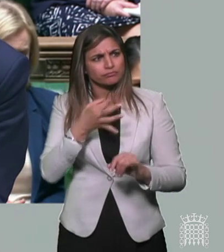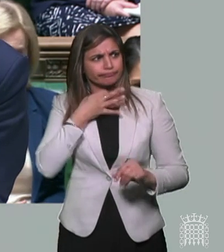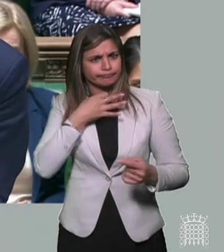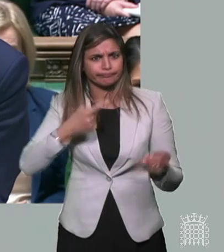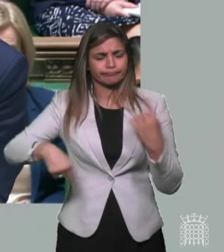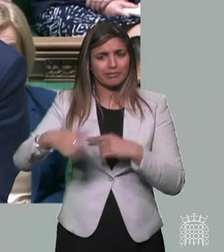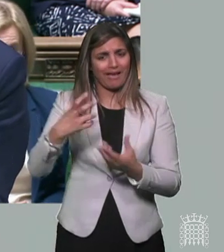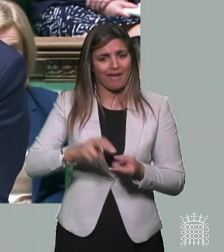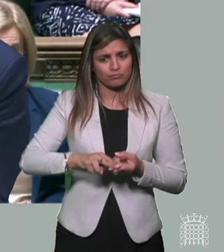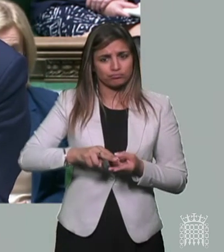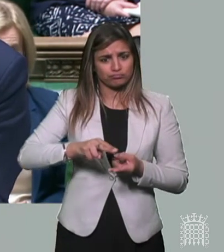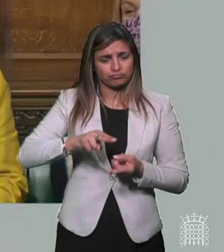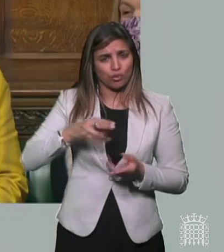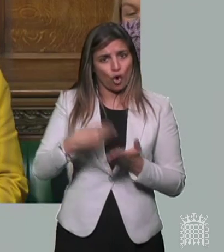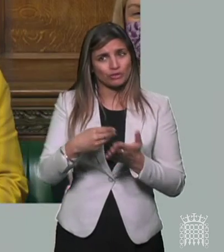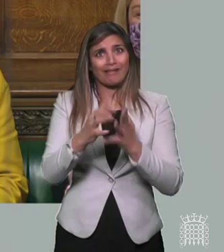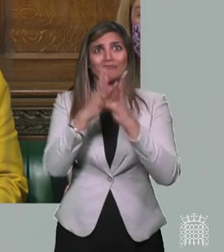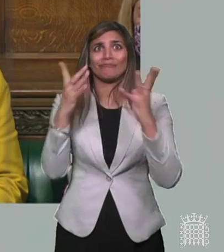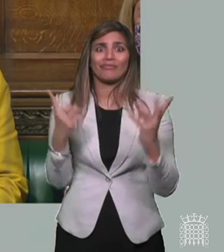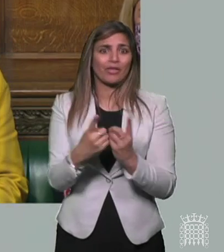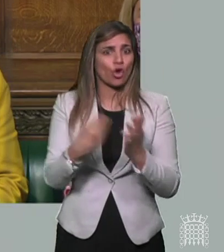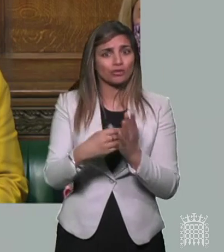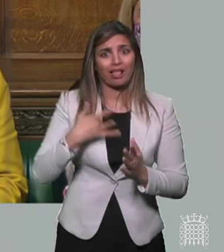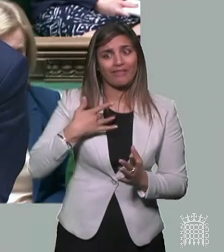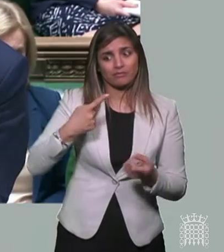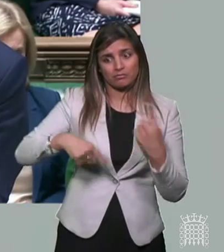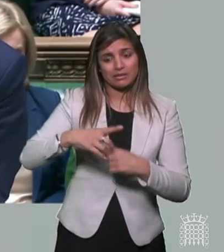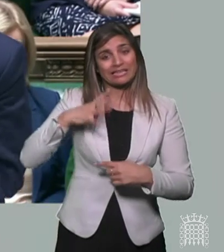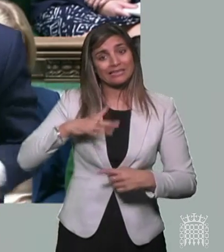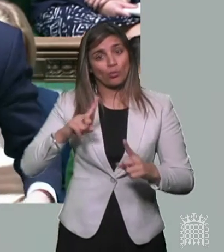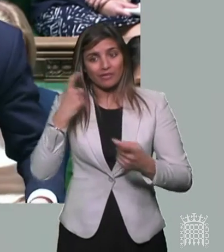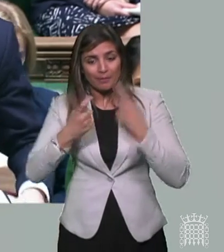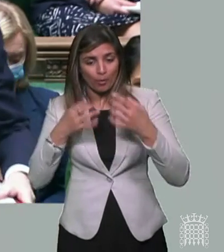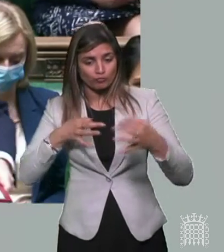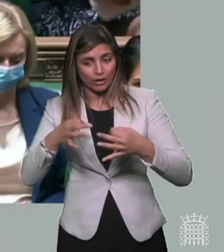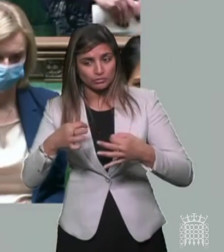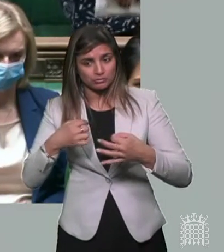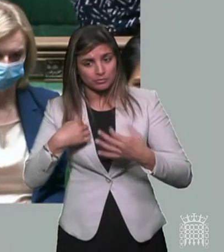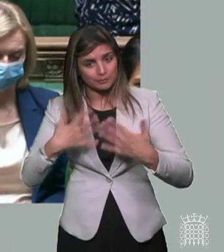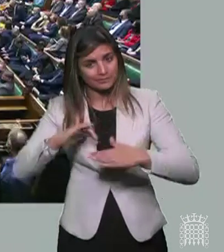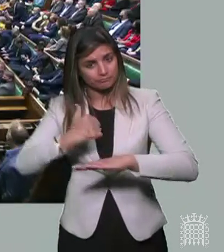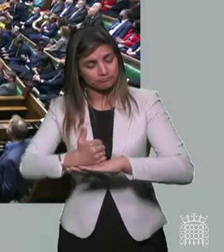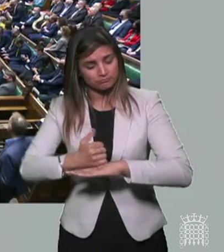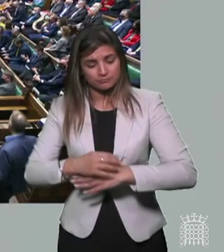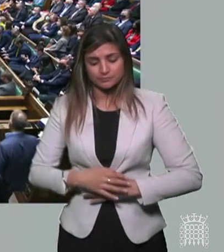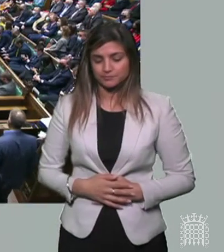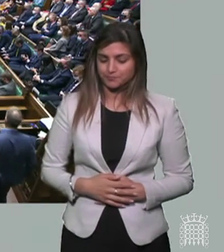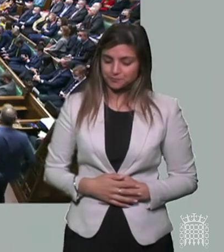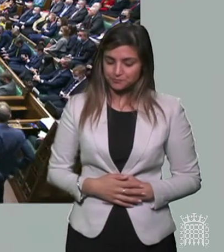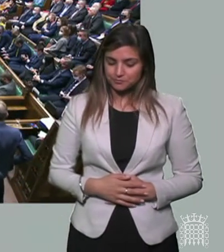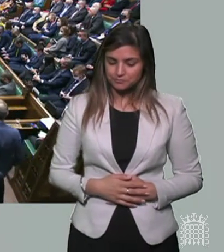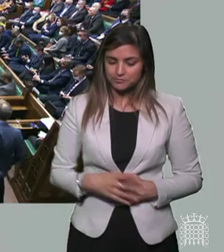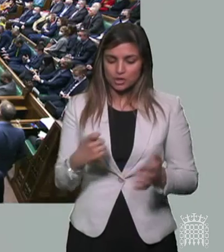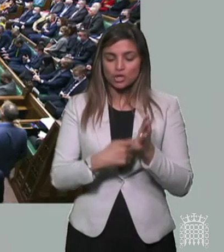It is going up, we need a strategy to tackle it, and that is what we have.